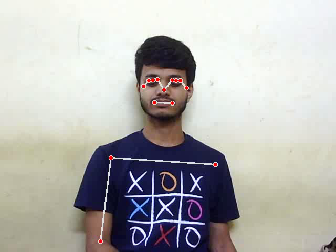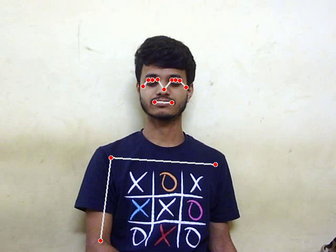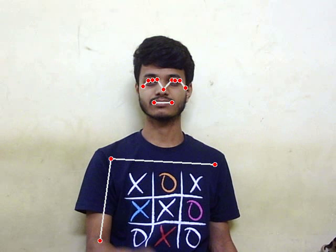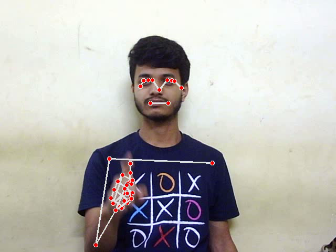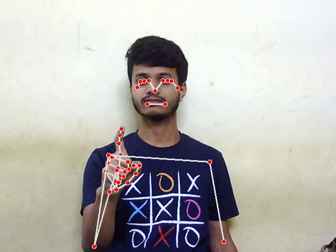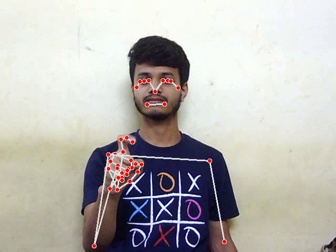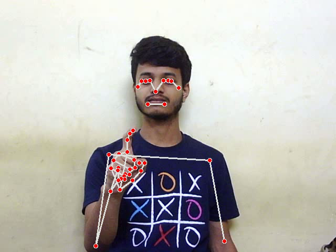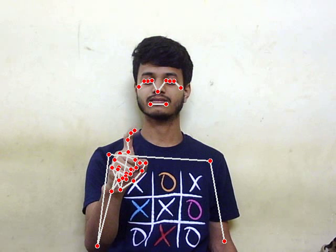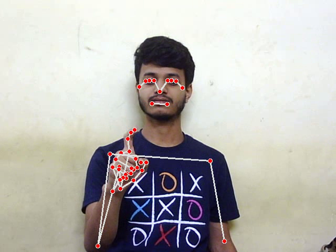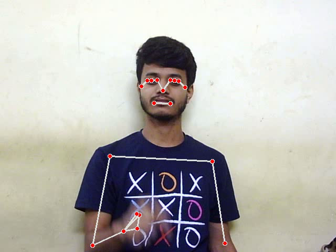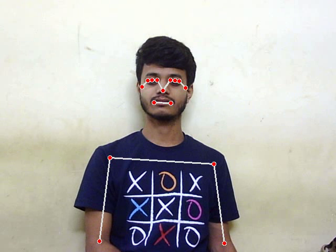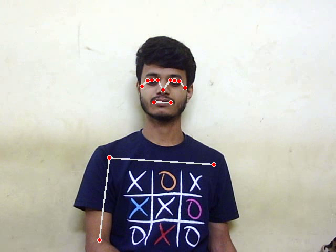question